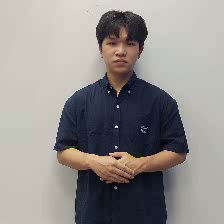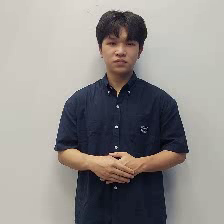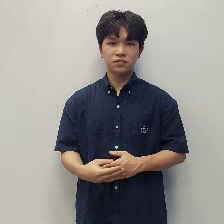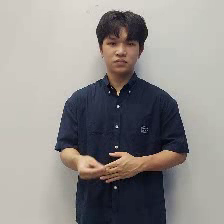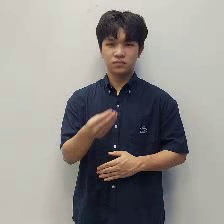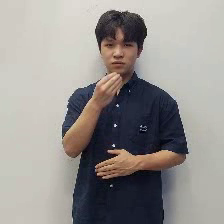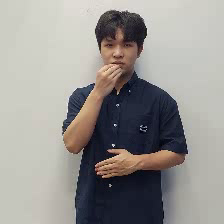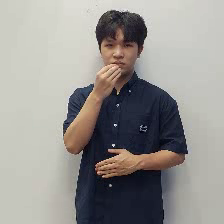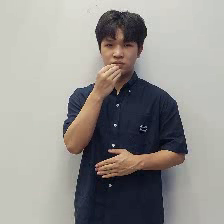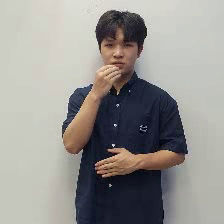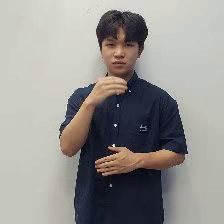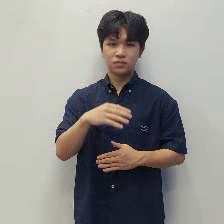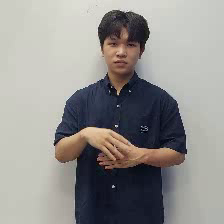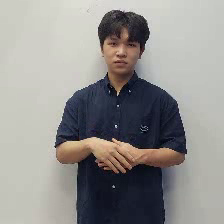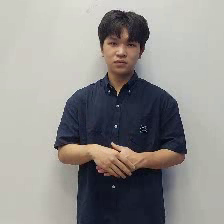Ăn